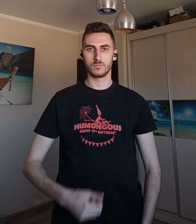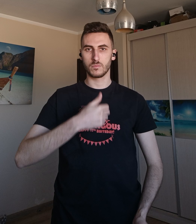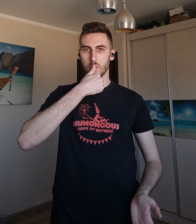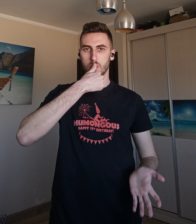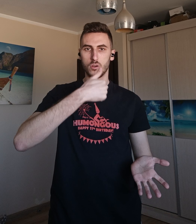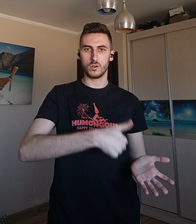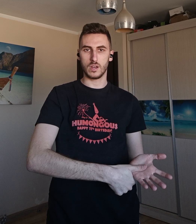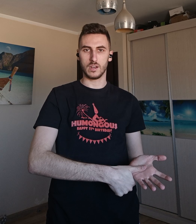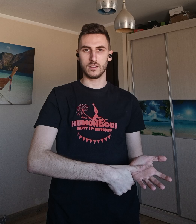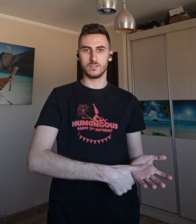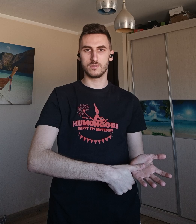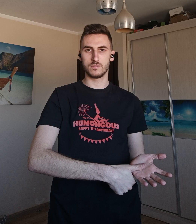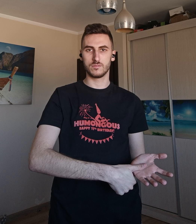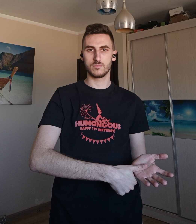דואר